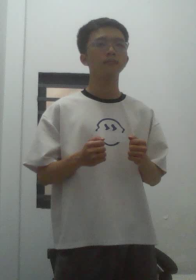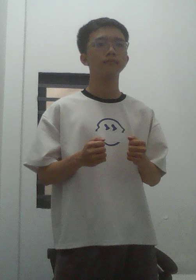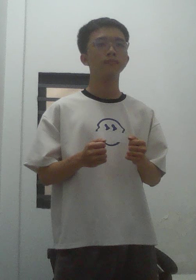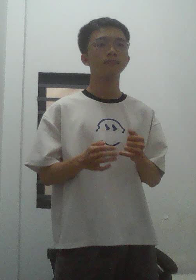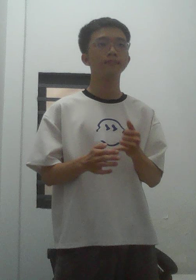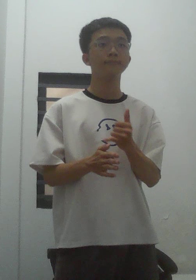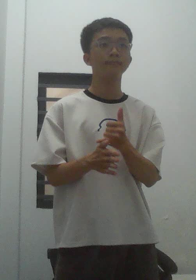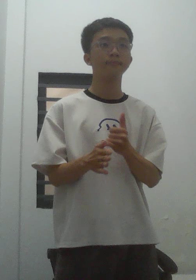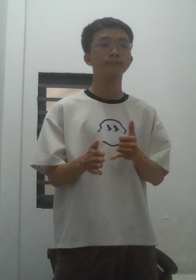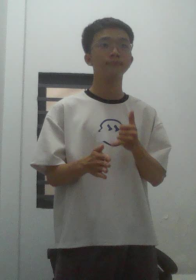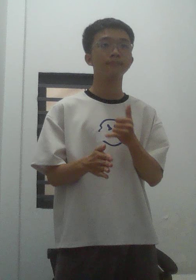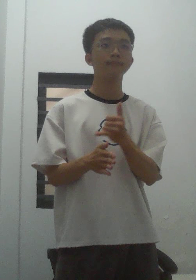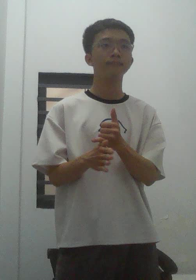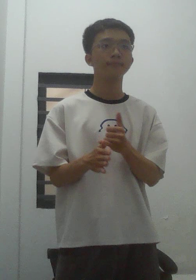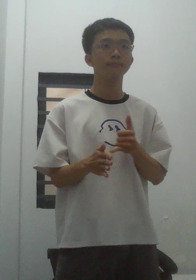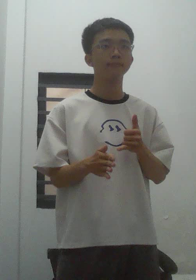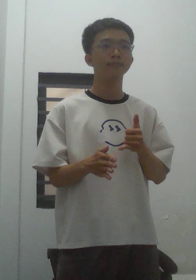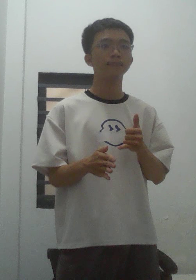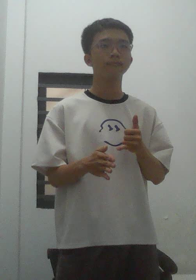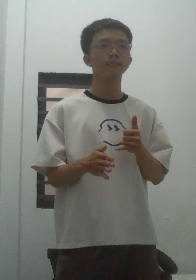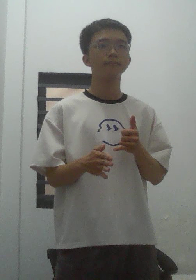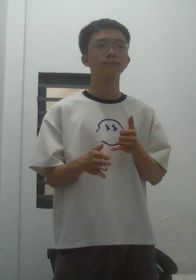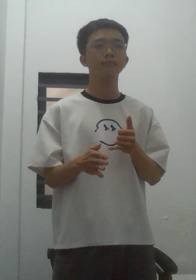cuoi thang